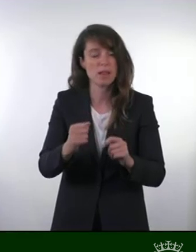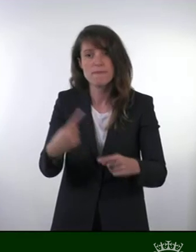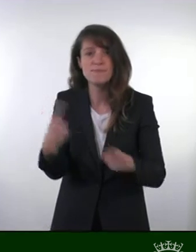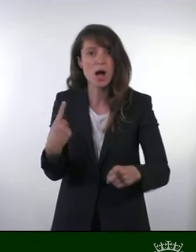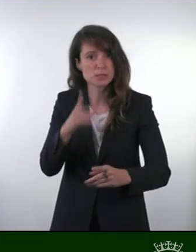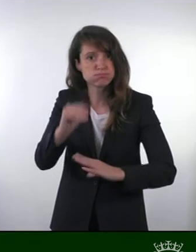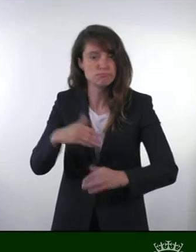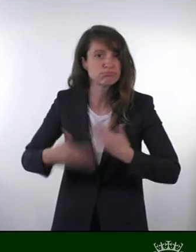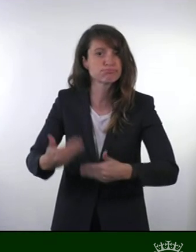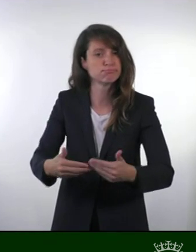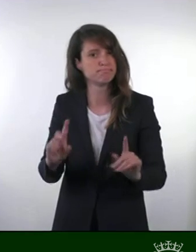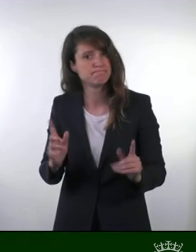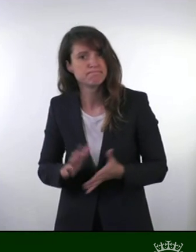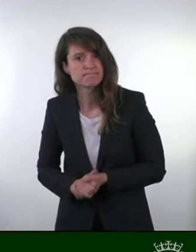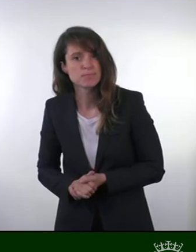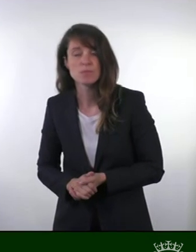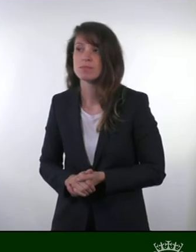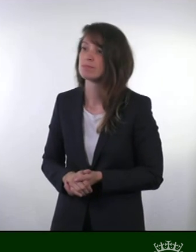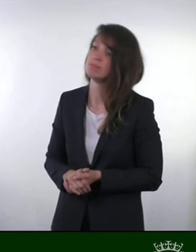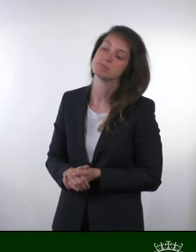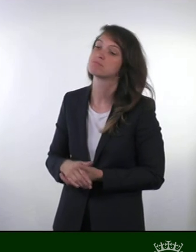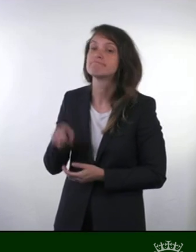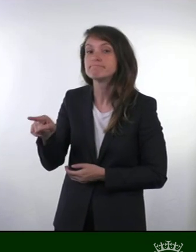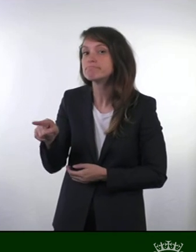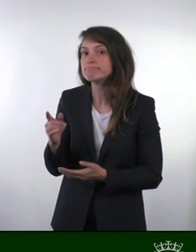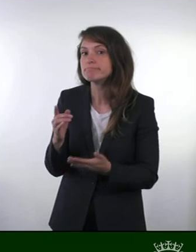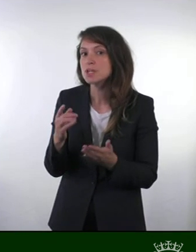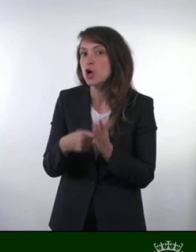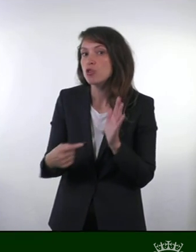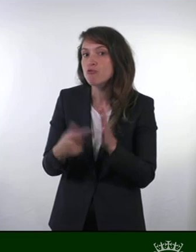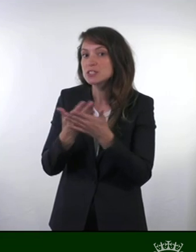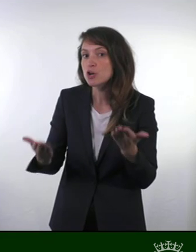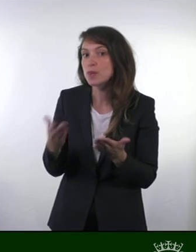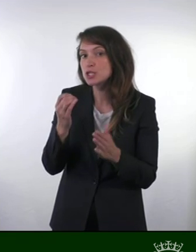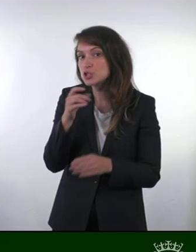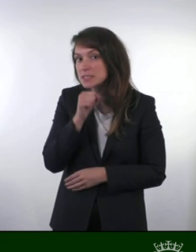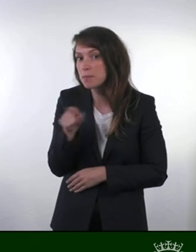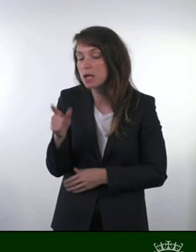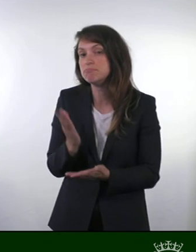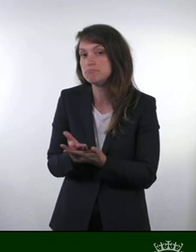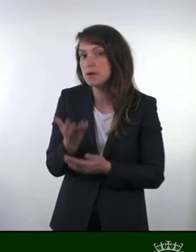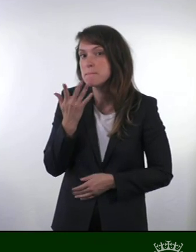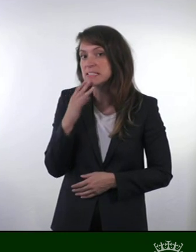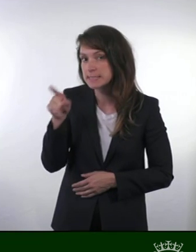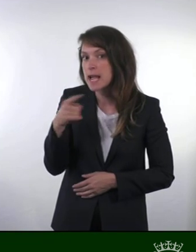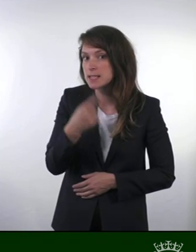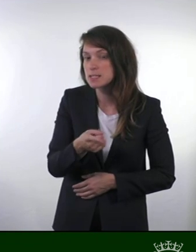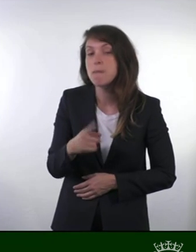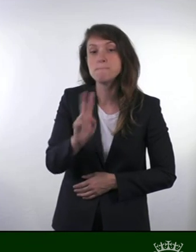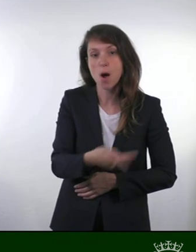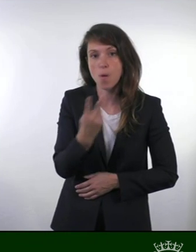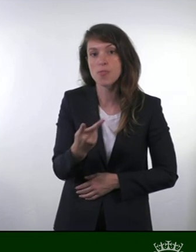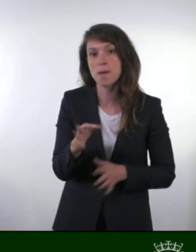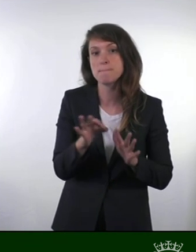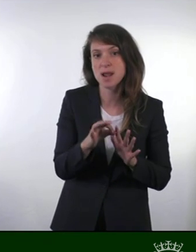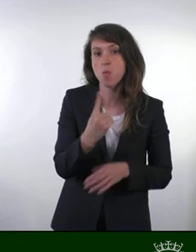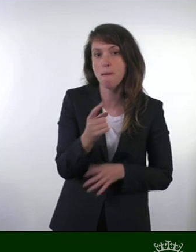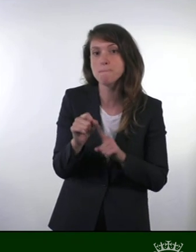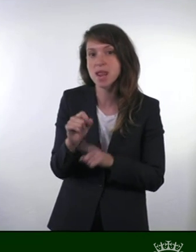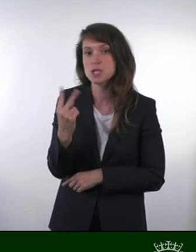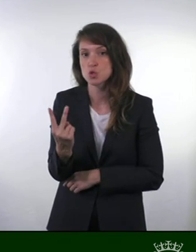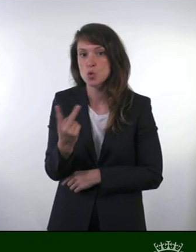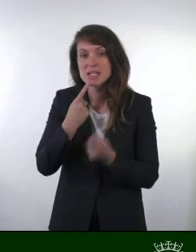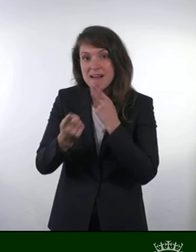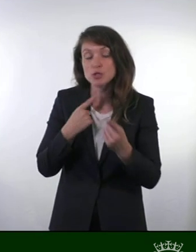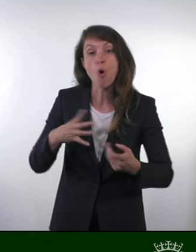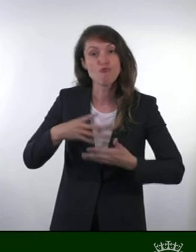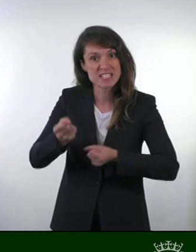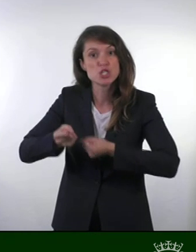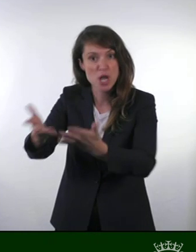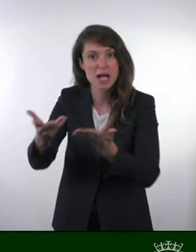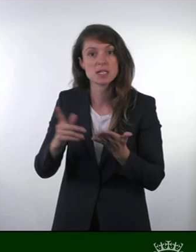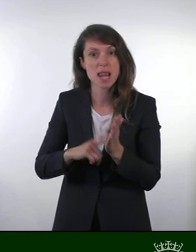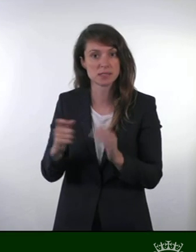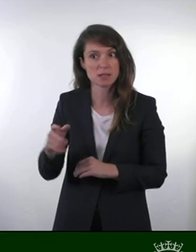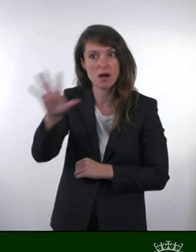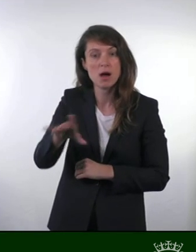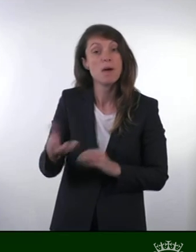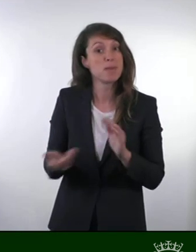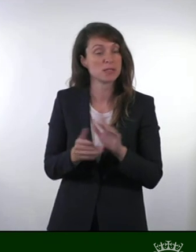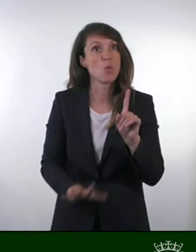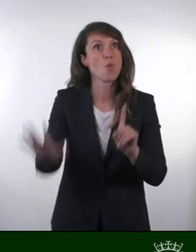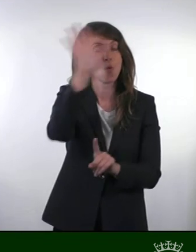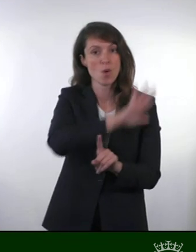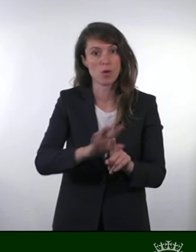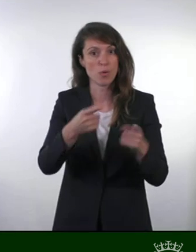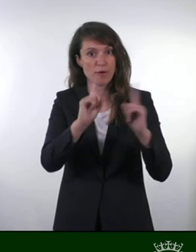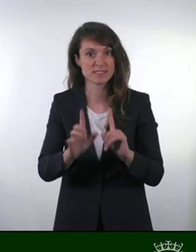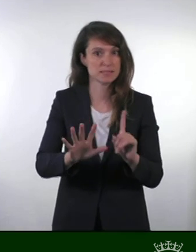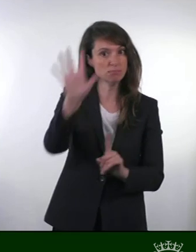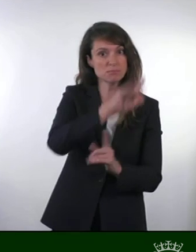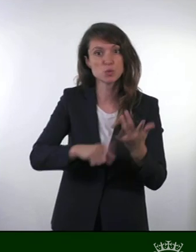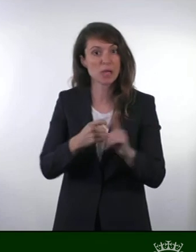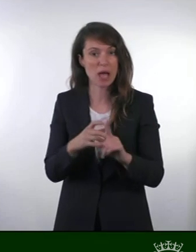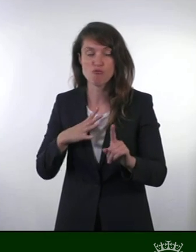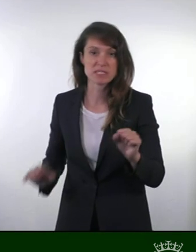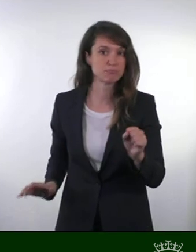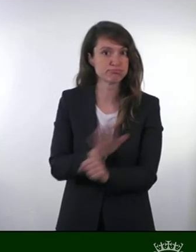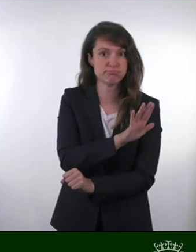I am afraid the right honourable and learned Gentleman is mistaken, because both pillar 1 and pillar 2 data have been shared, not just with Leicester, but with all authorities across the country.